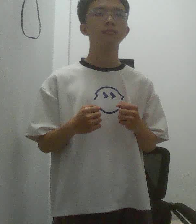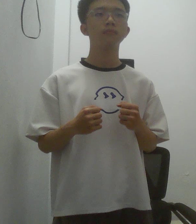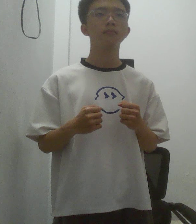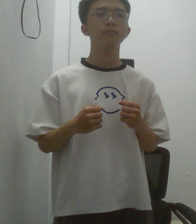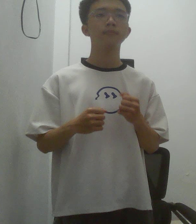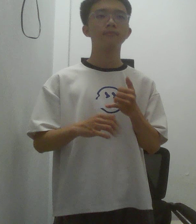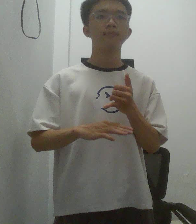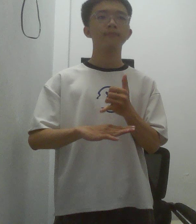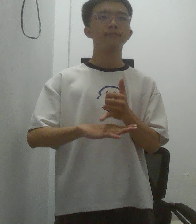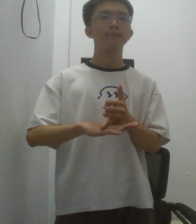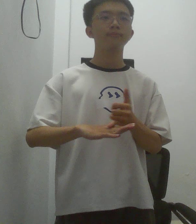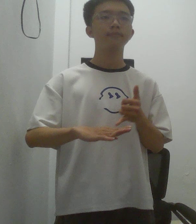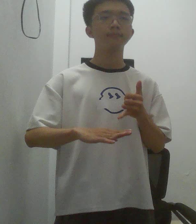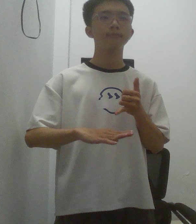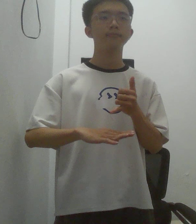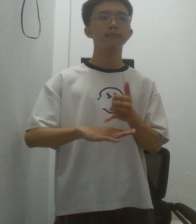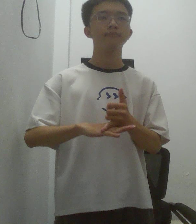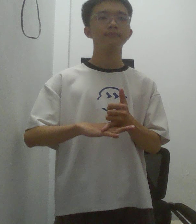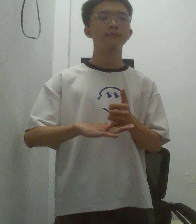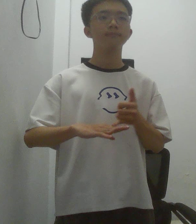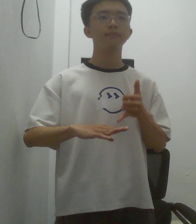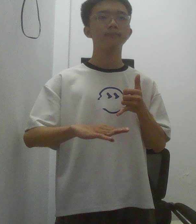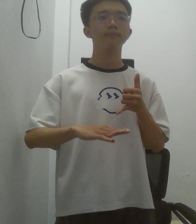cuoi tuan